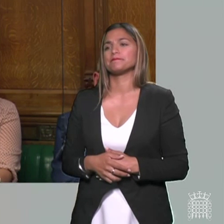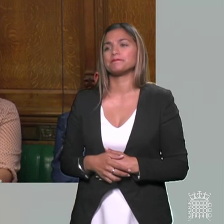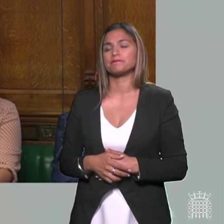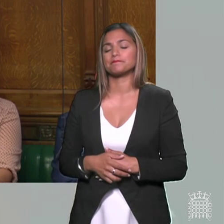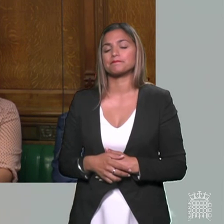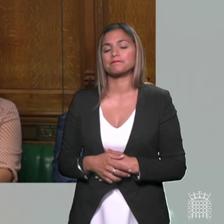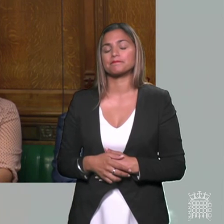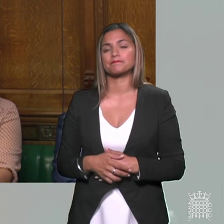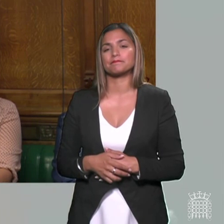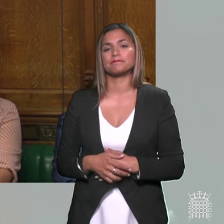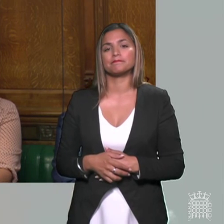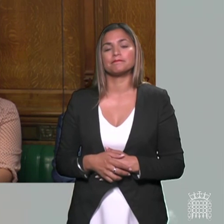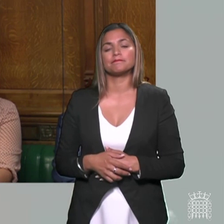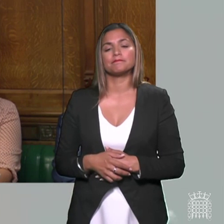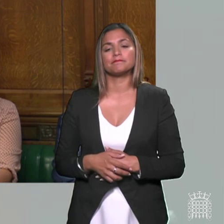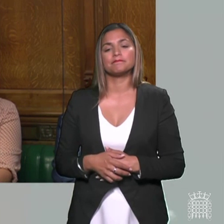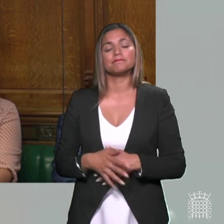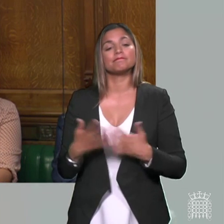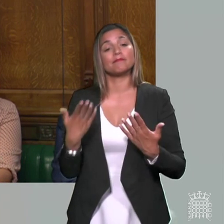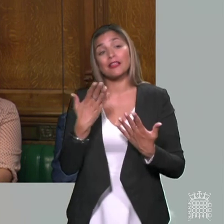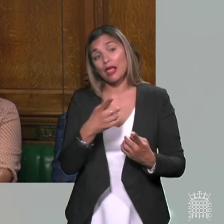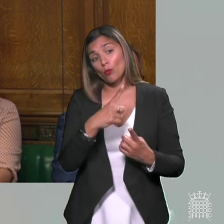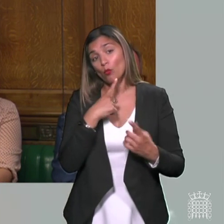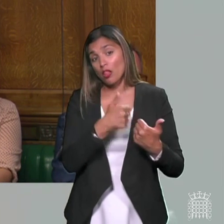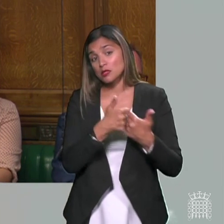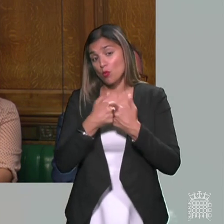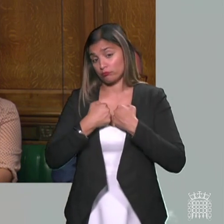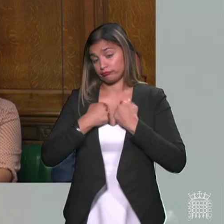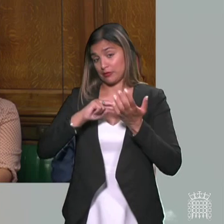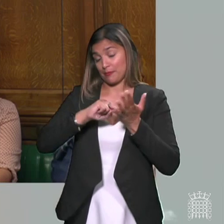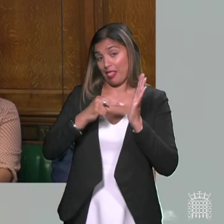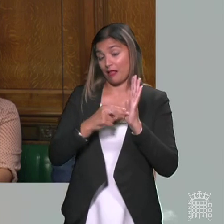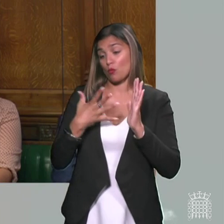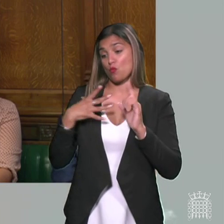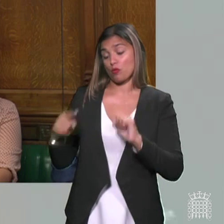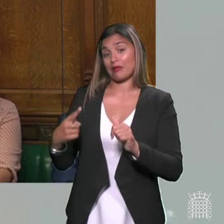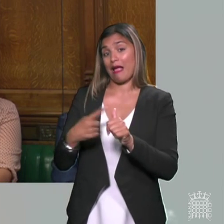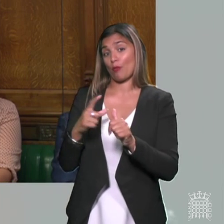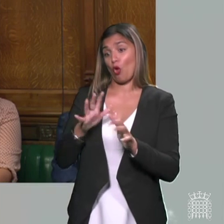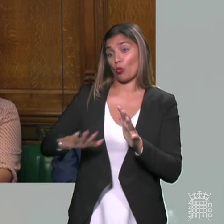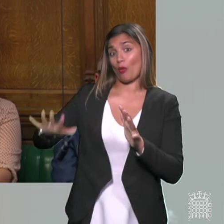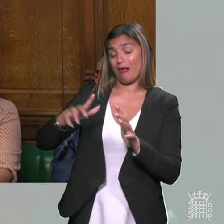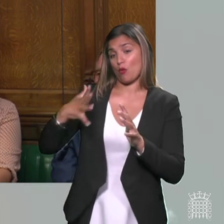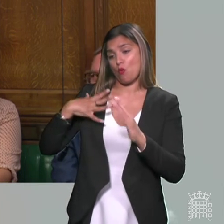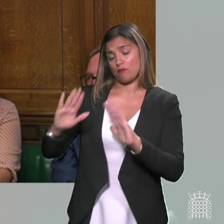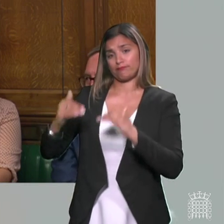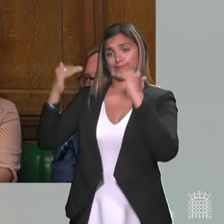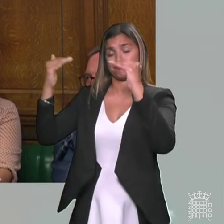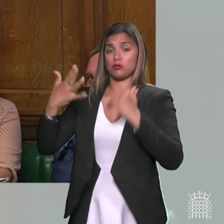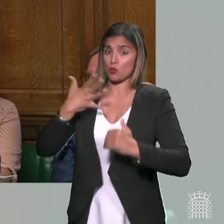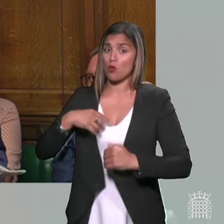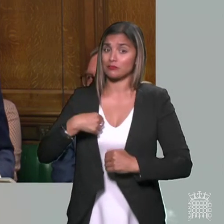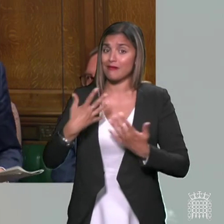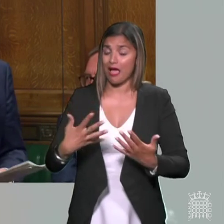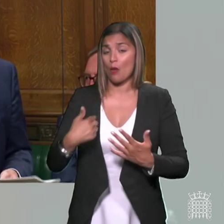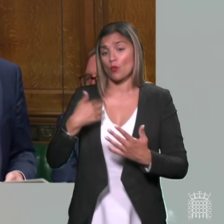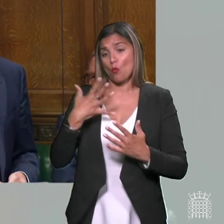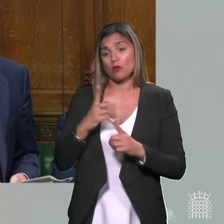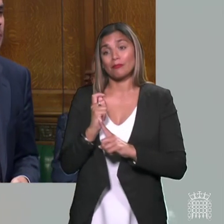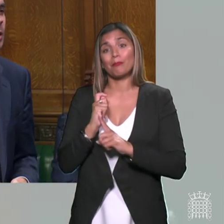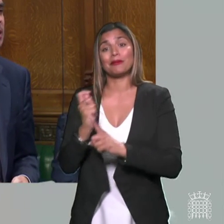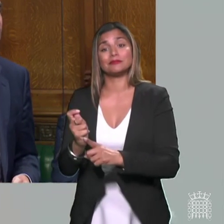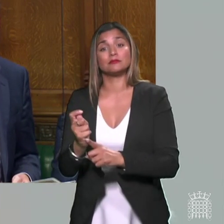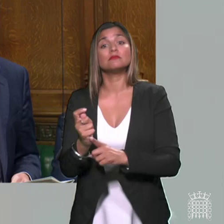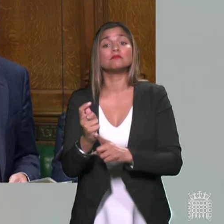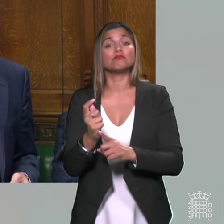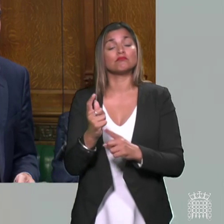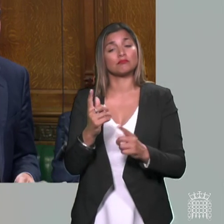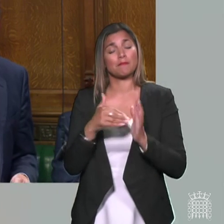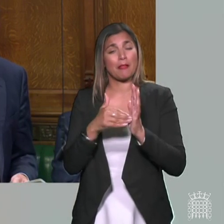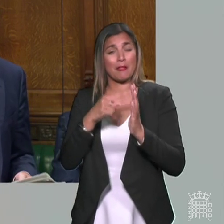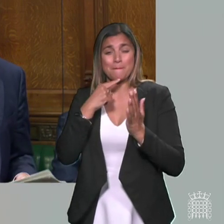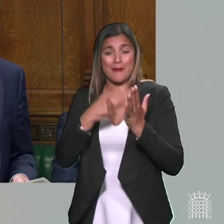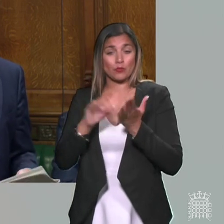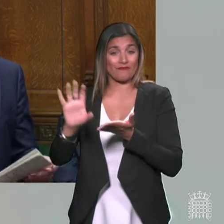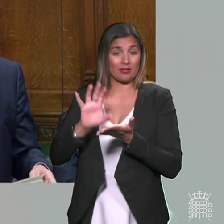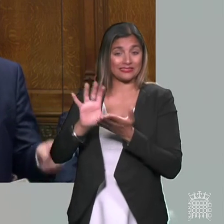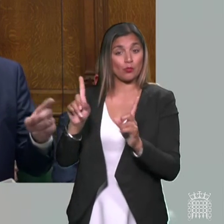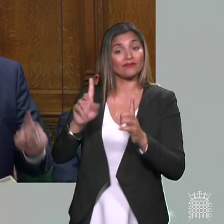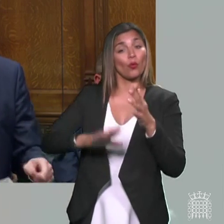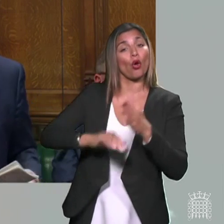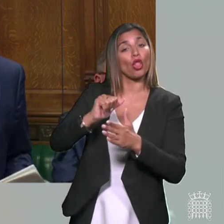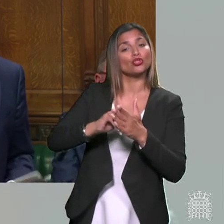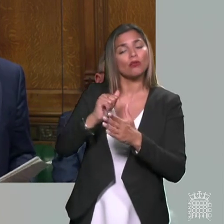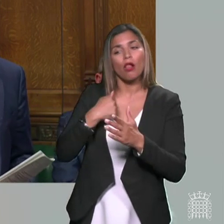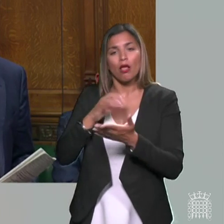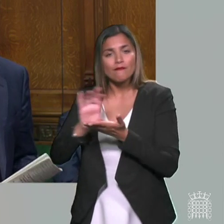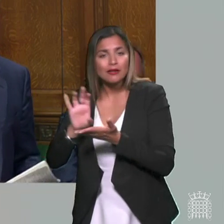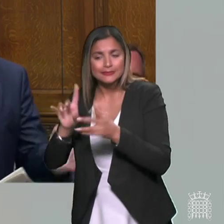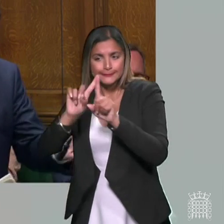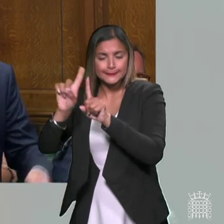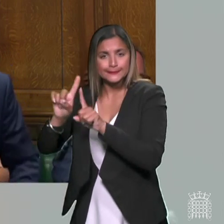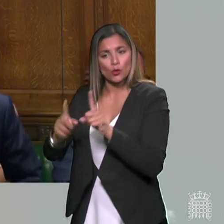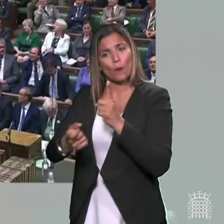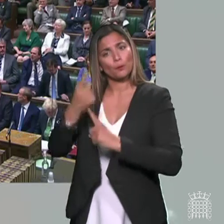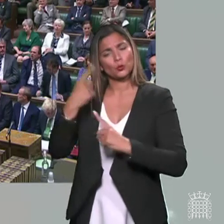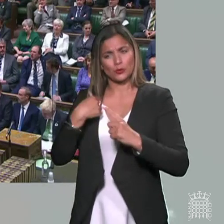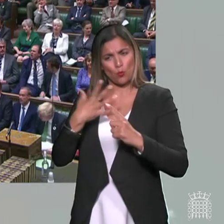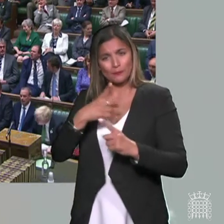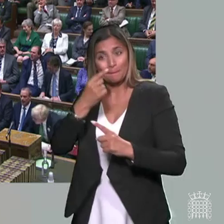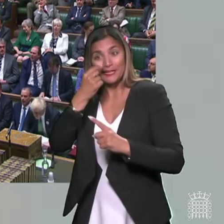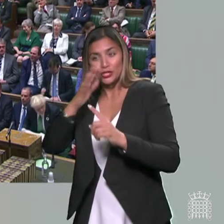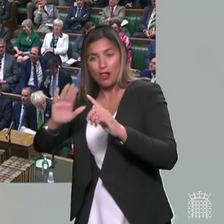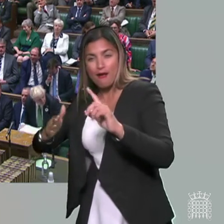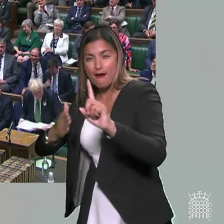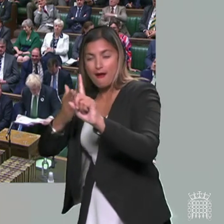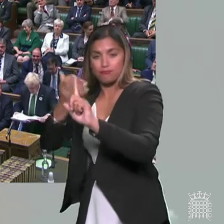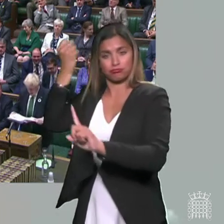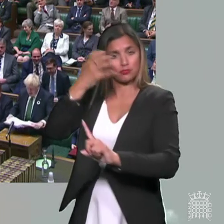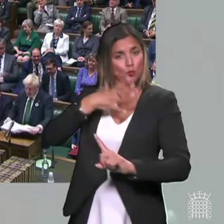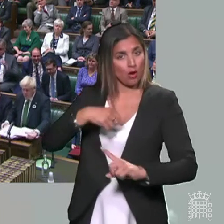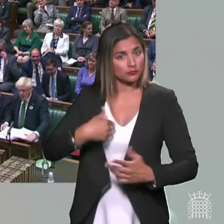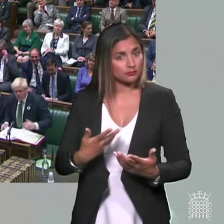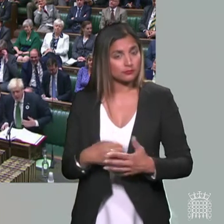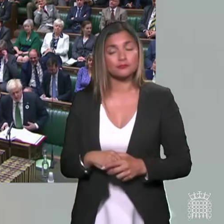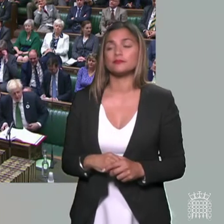Will my right honourable Friend now support our plan to level up Aberconwy and our bid for almost £20 million of funding to invest in community and cultural programmes, and give us the opportunity to match our potential?